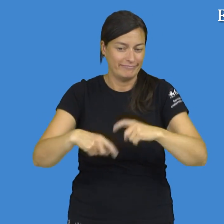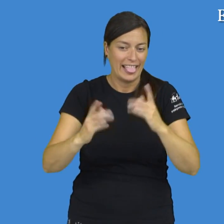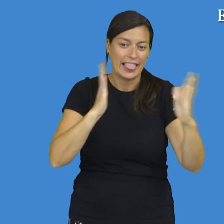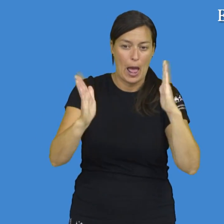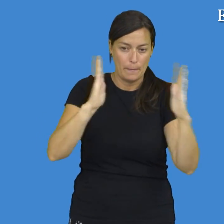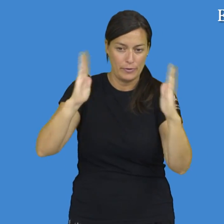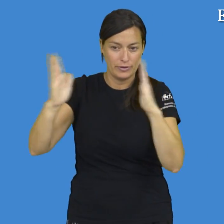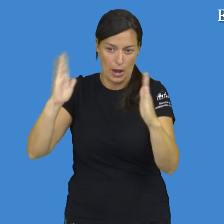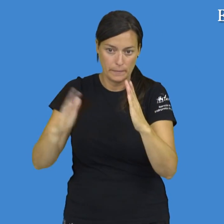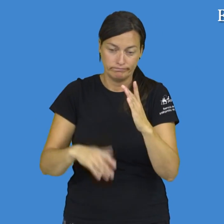época